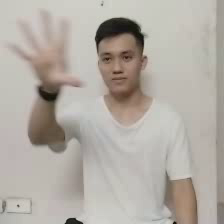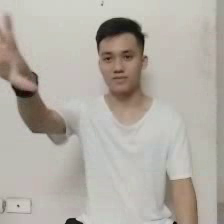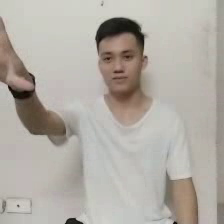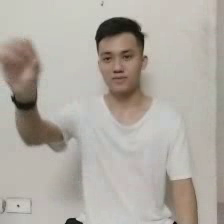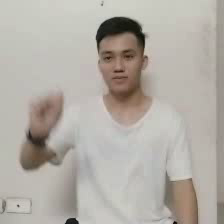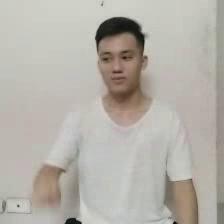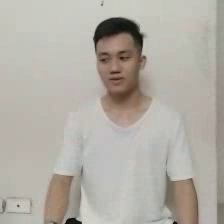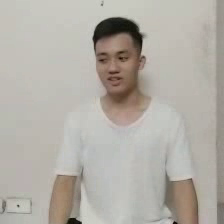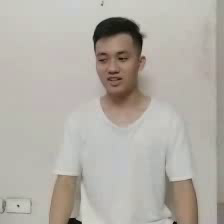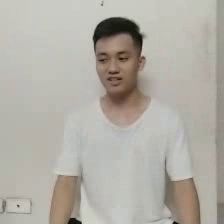Khai báo